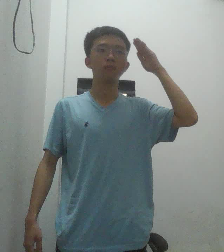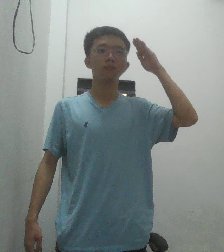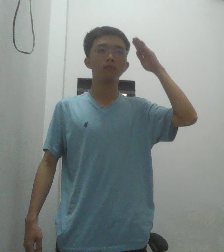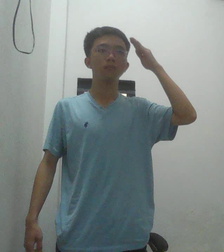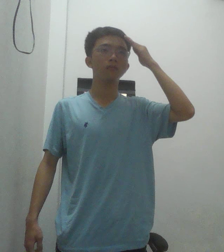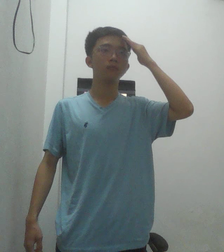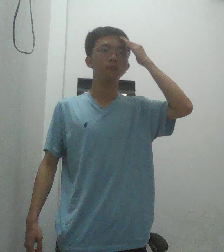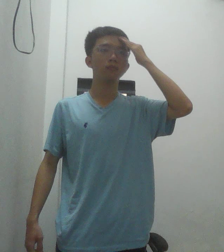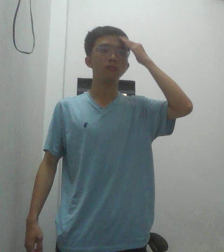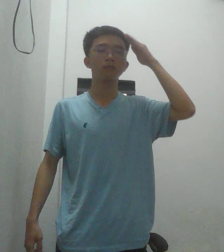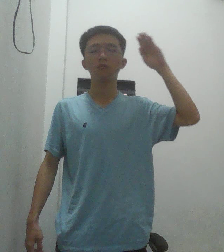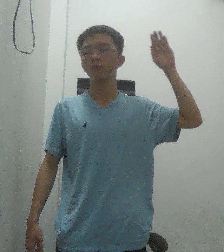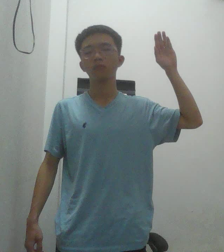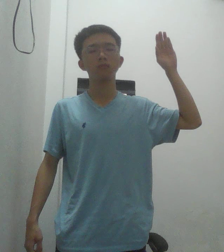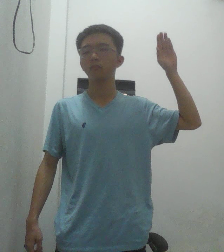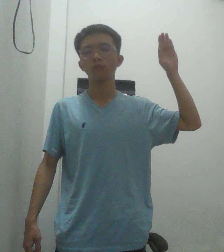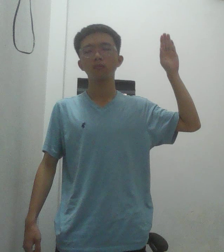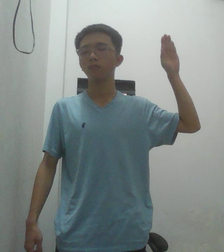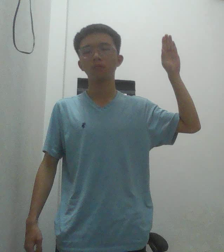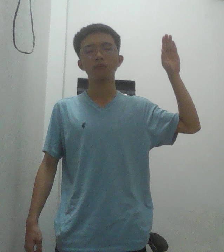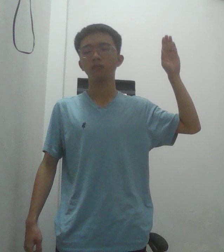khong biet